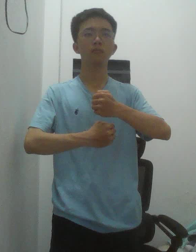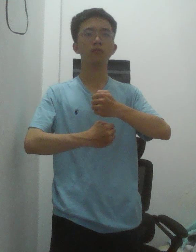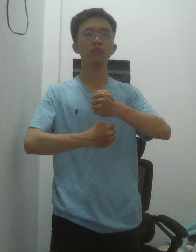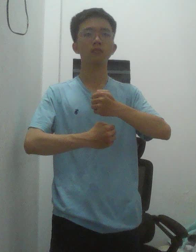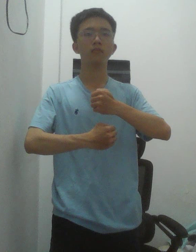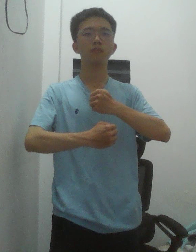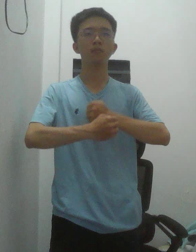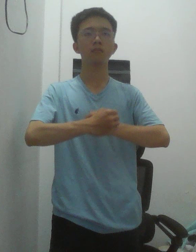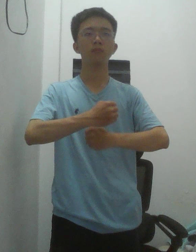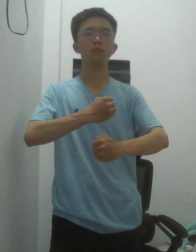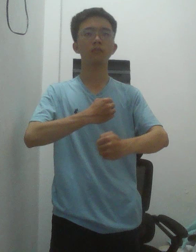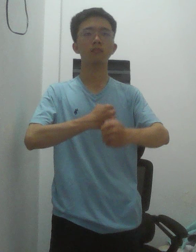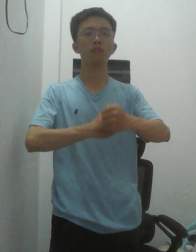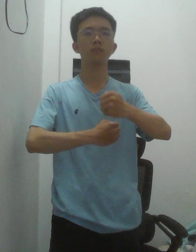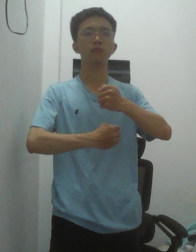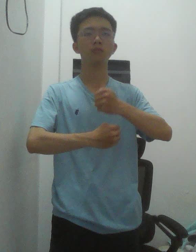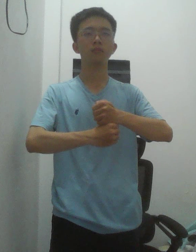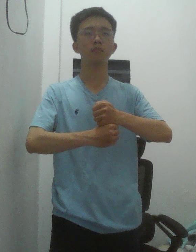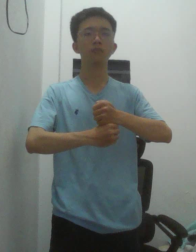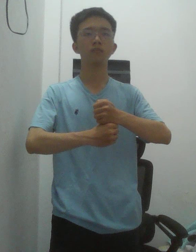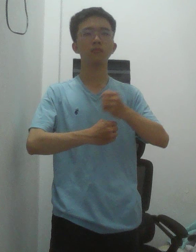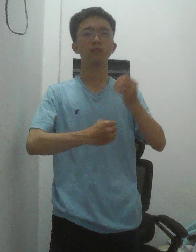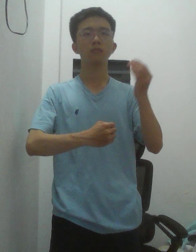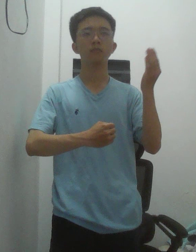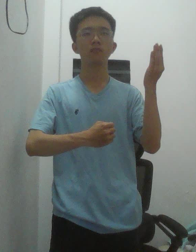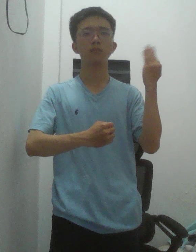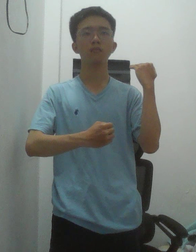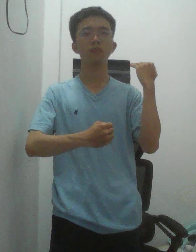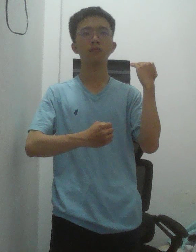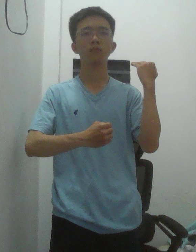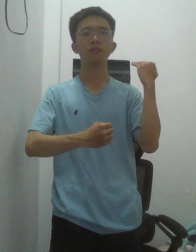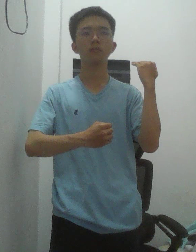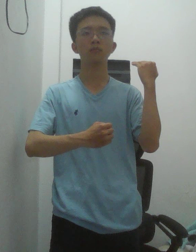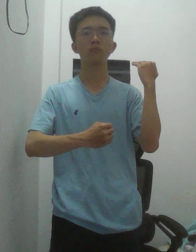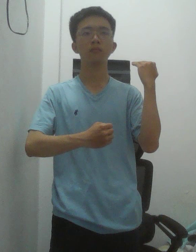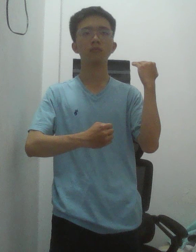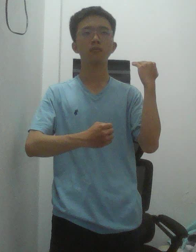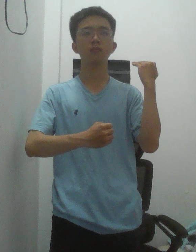nam truoc